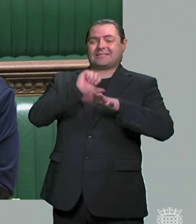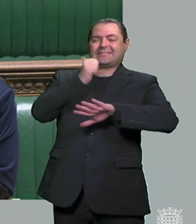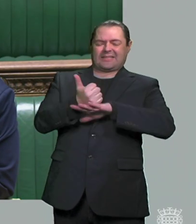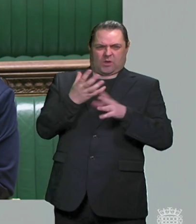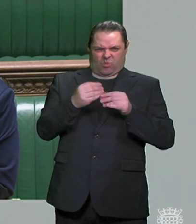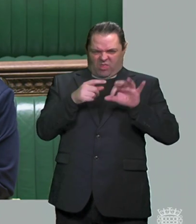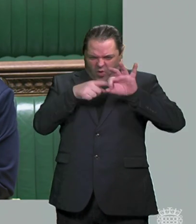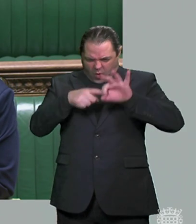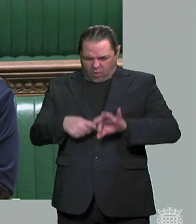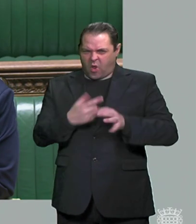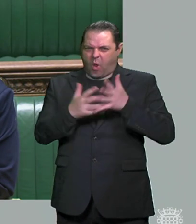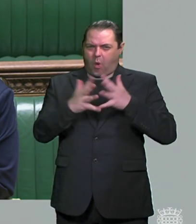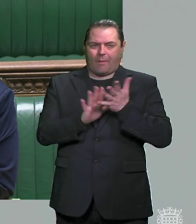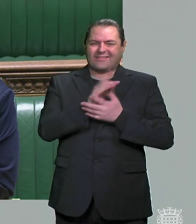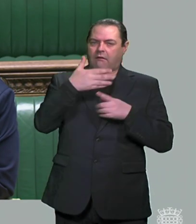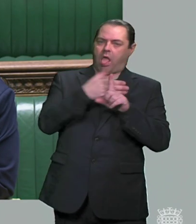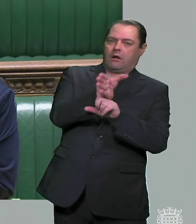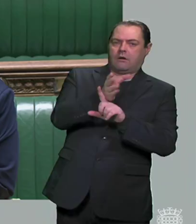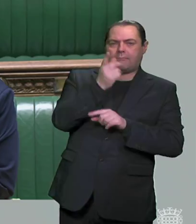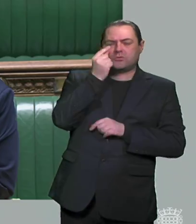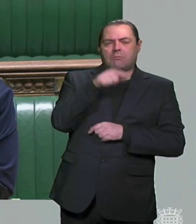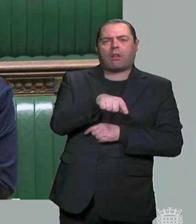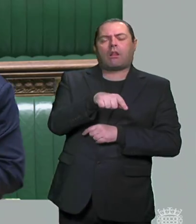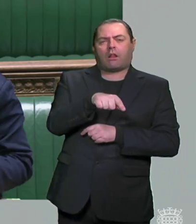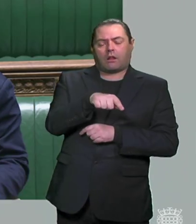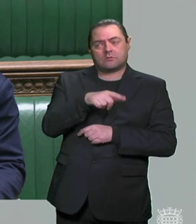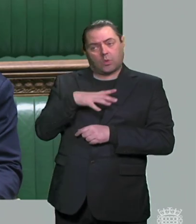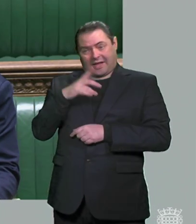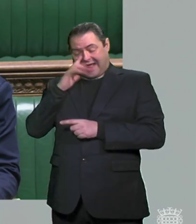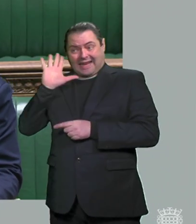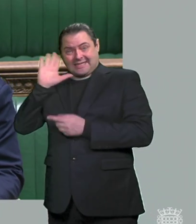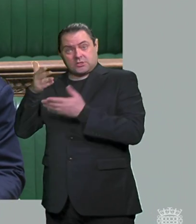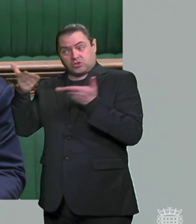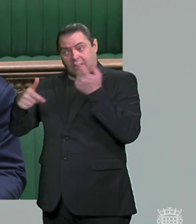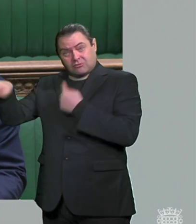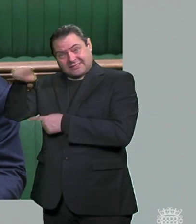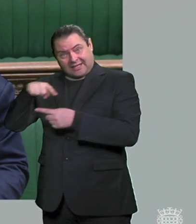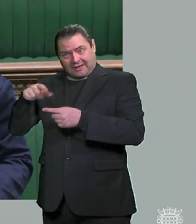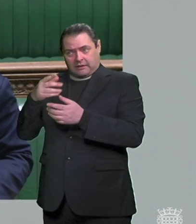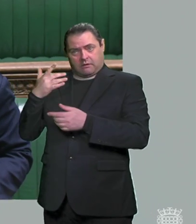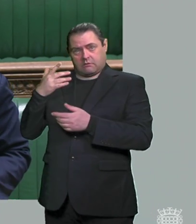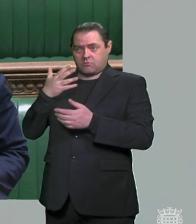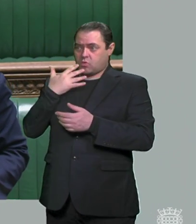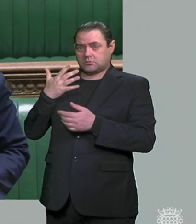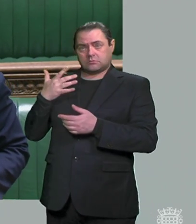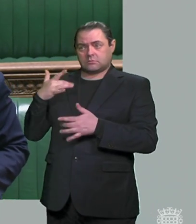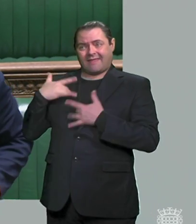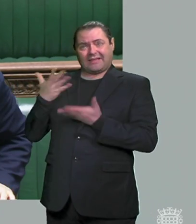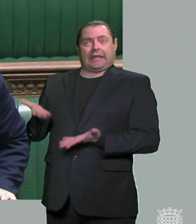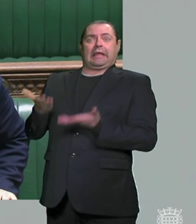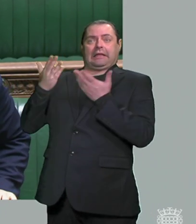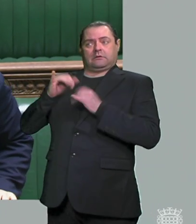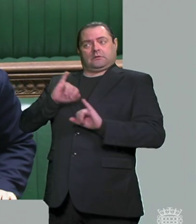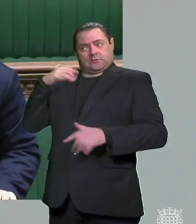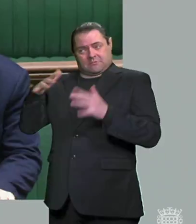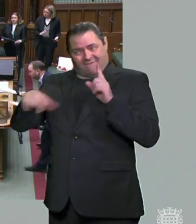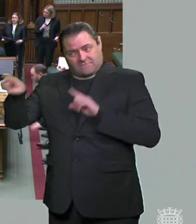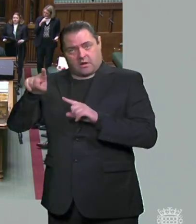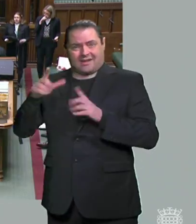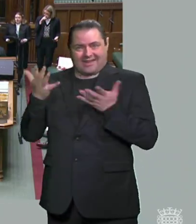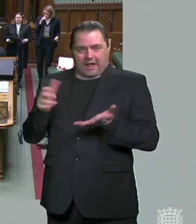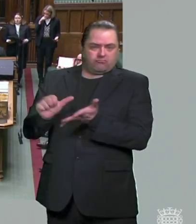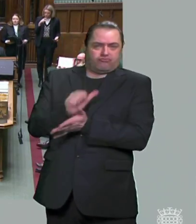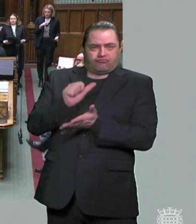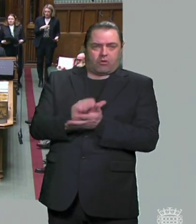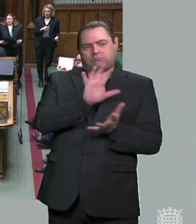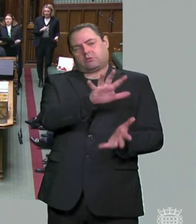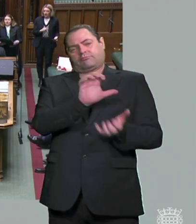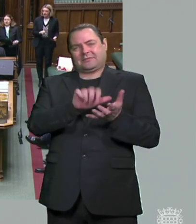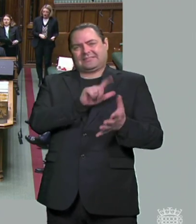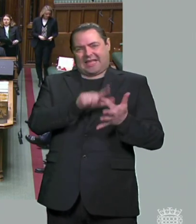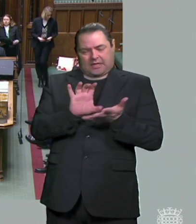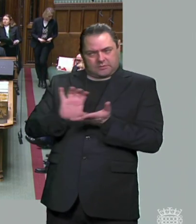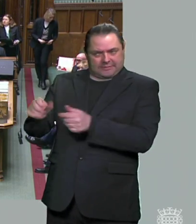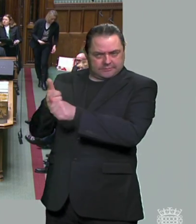Will the Minister listen to those charities, recognise the impact the cost of living crisis is having on working people and put in place a proper windfall tax to help them?